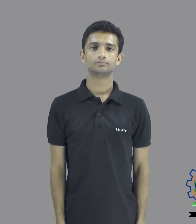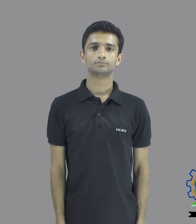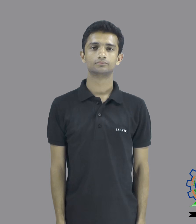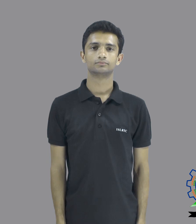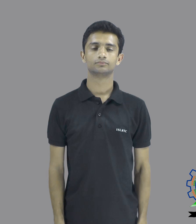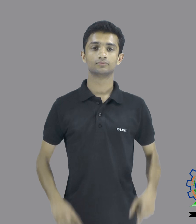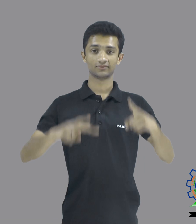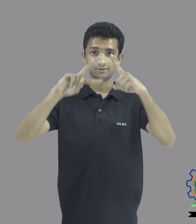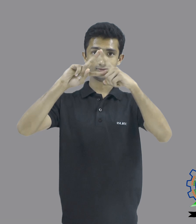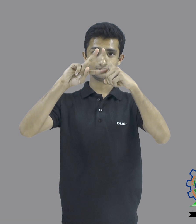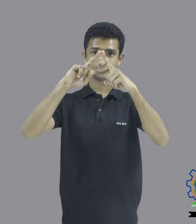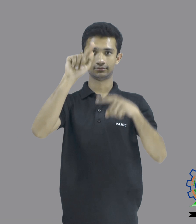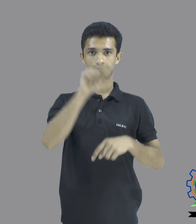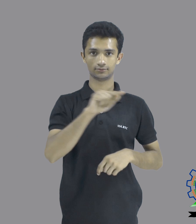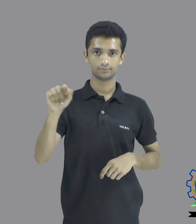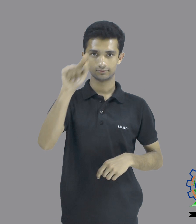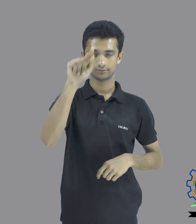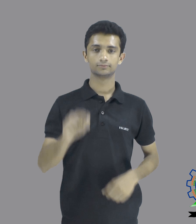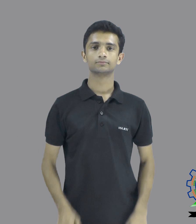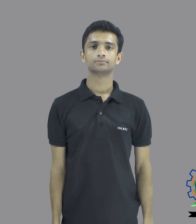Triangle